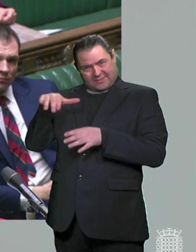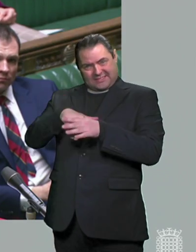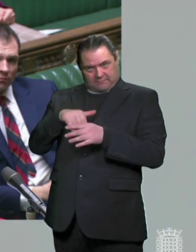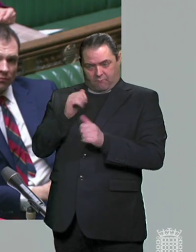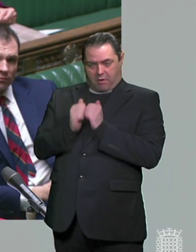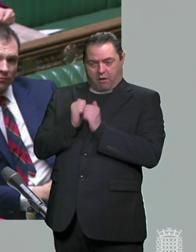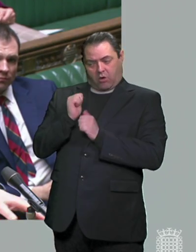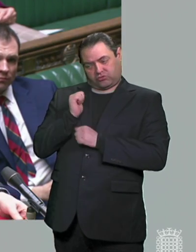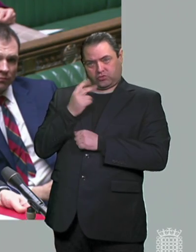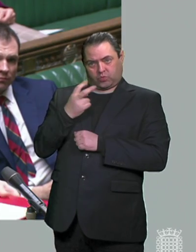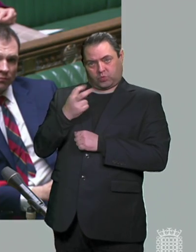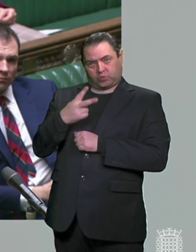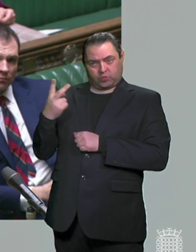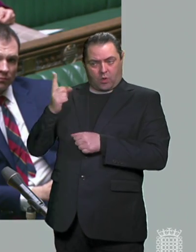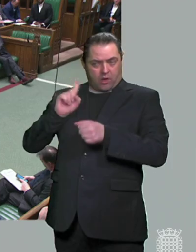We are making good and steady progress.